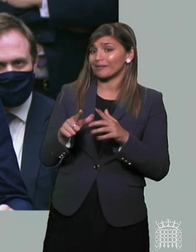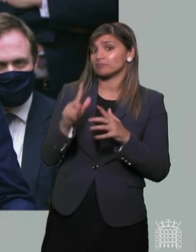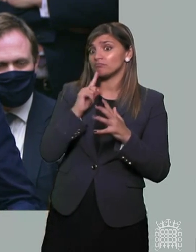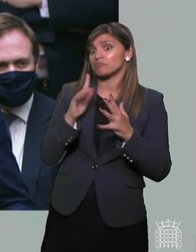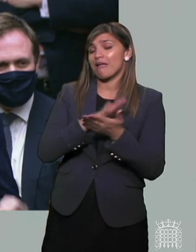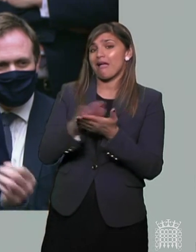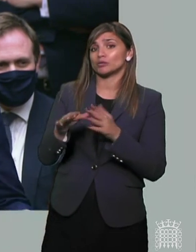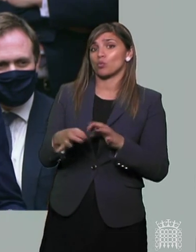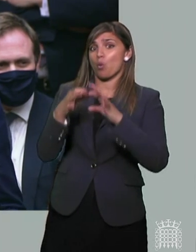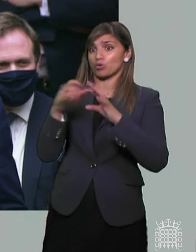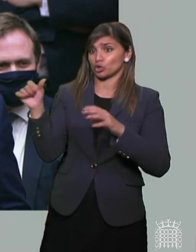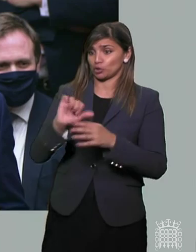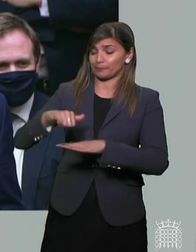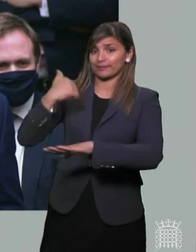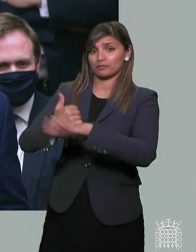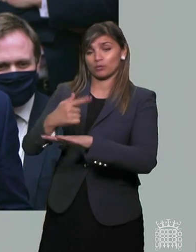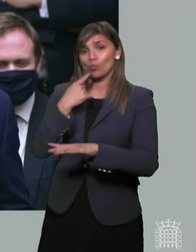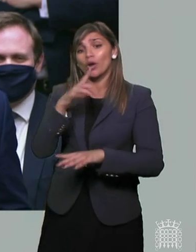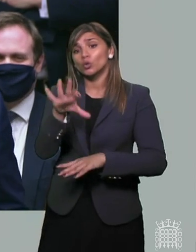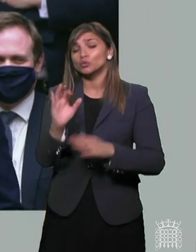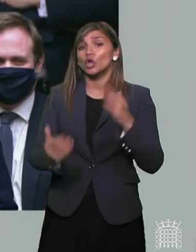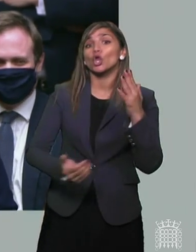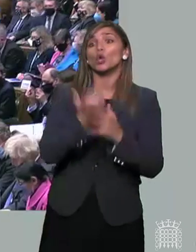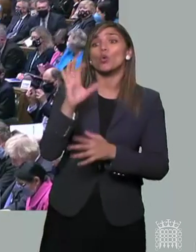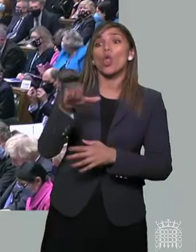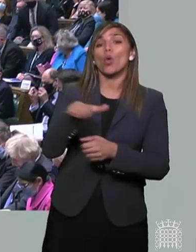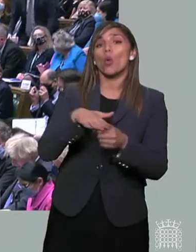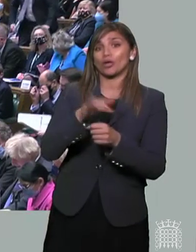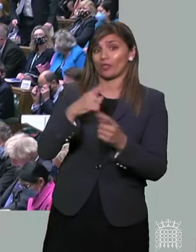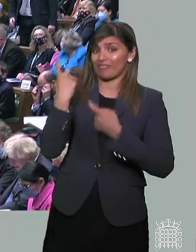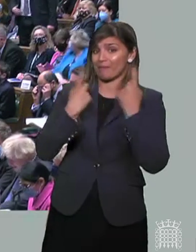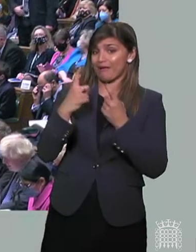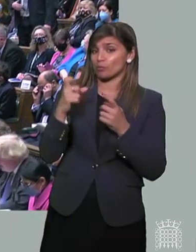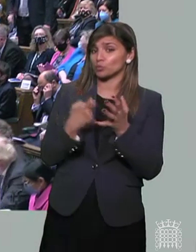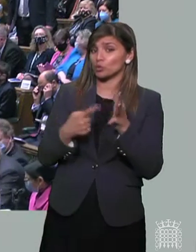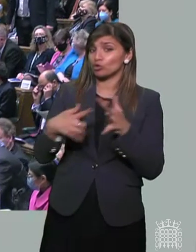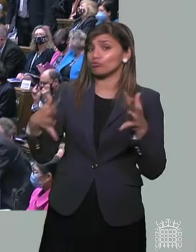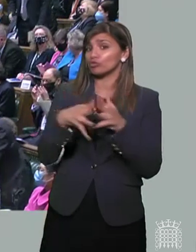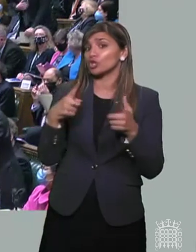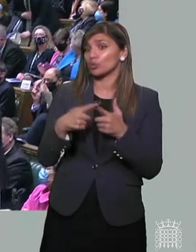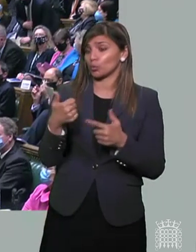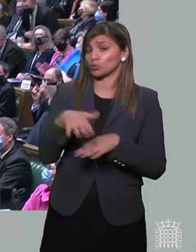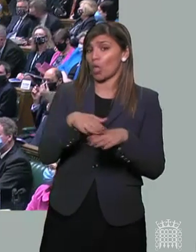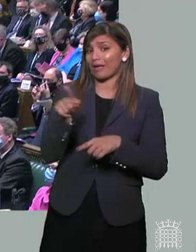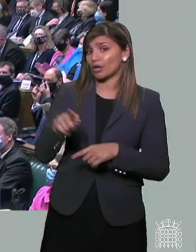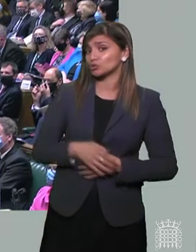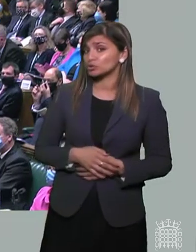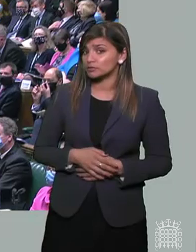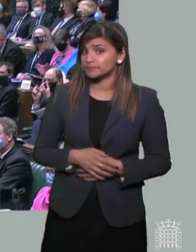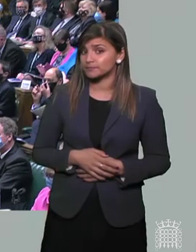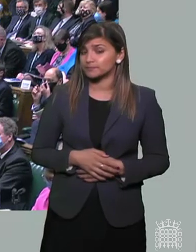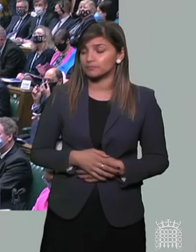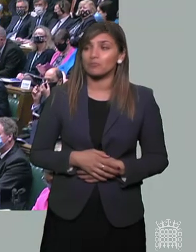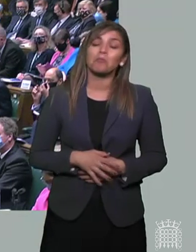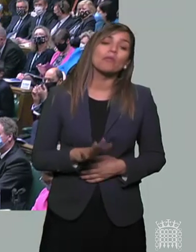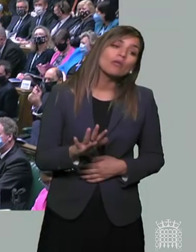Can he tell me when the process to choose a location for the new HQ will start?